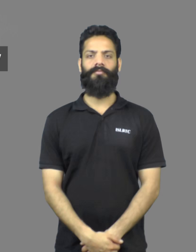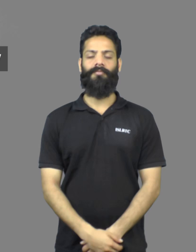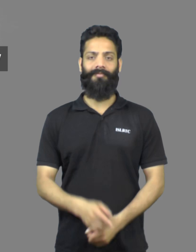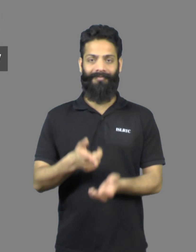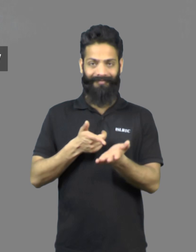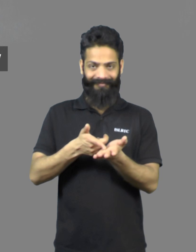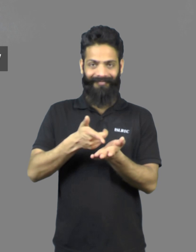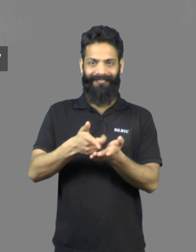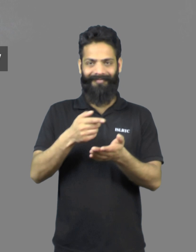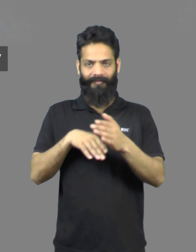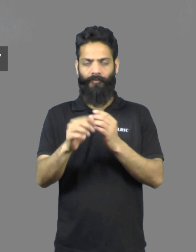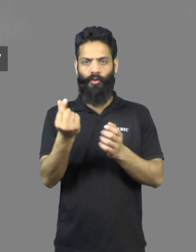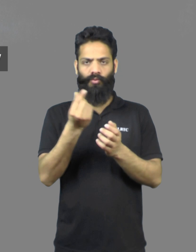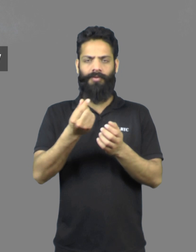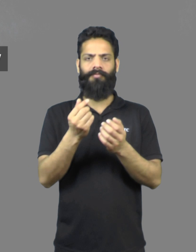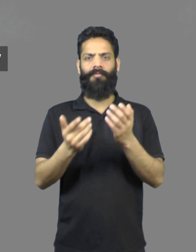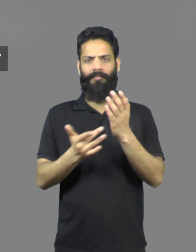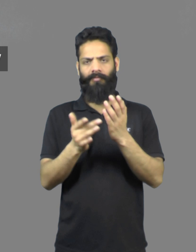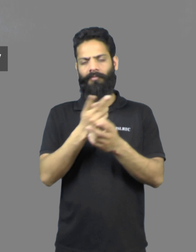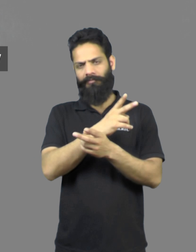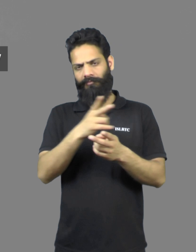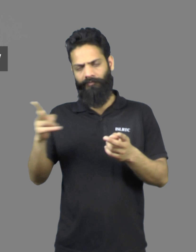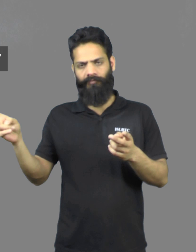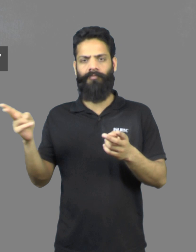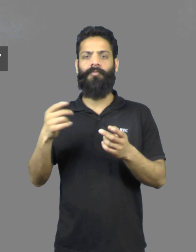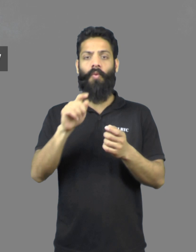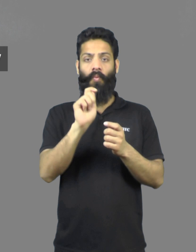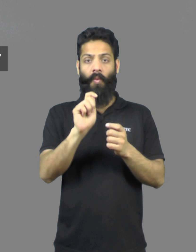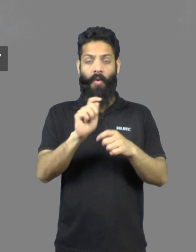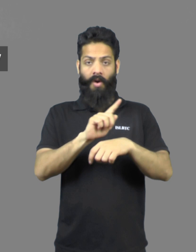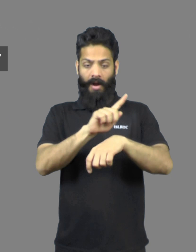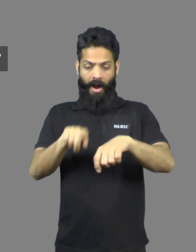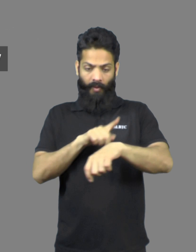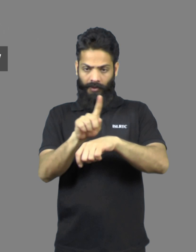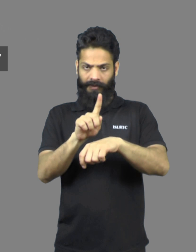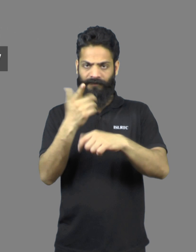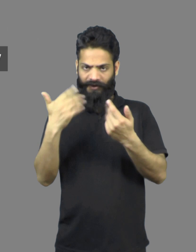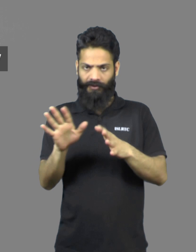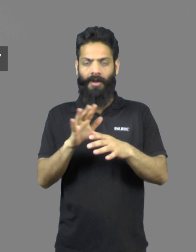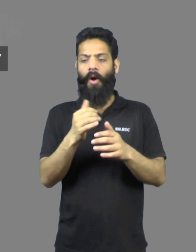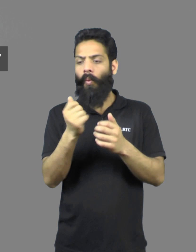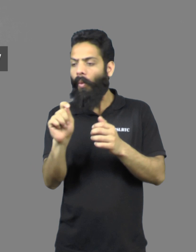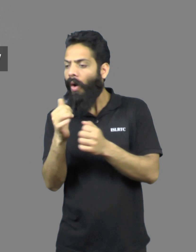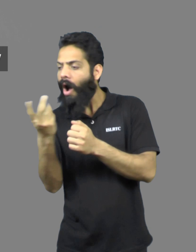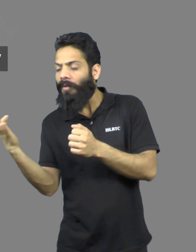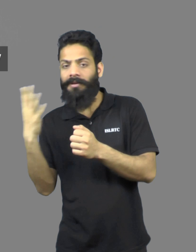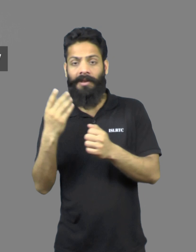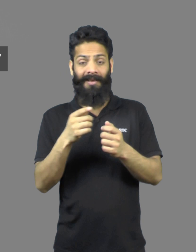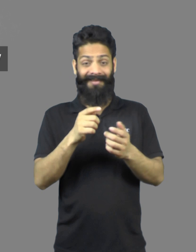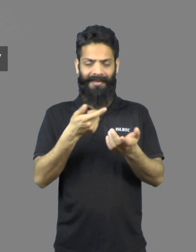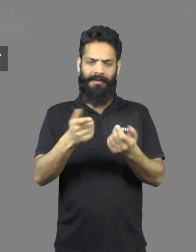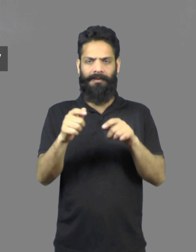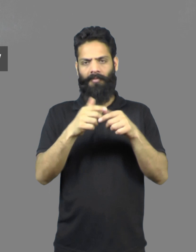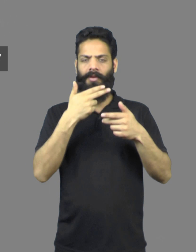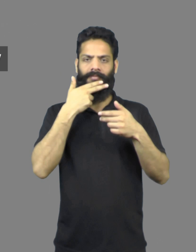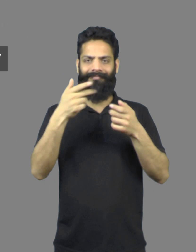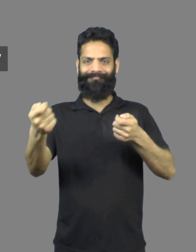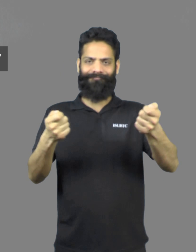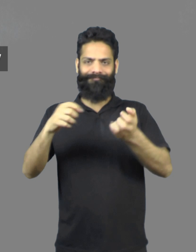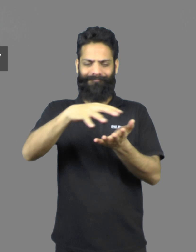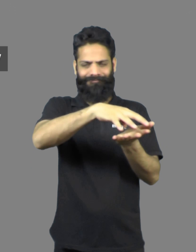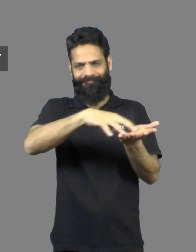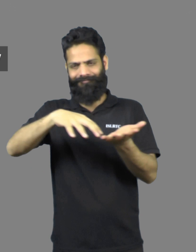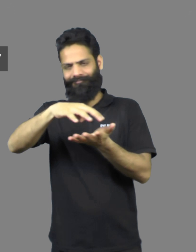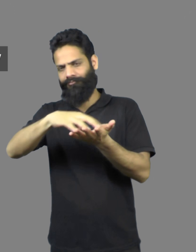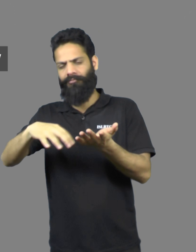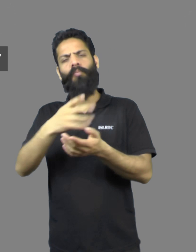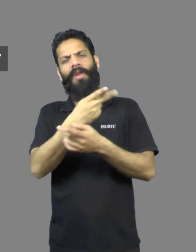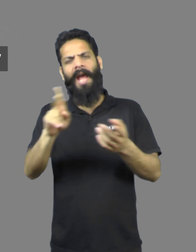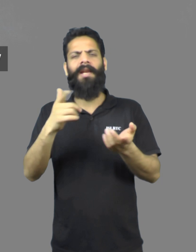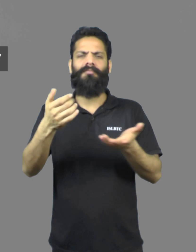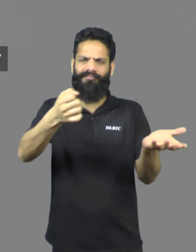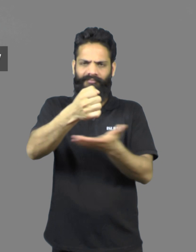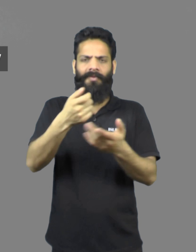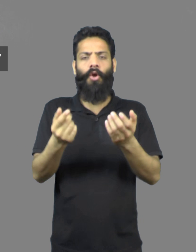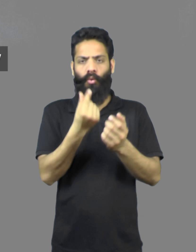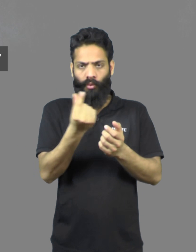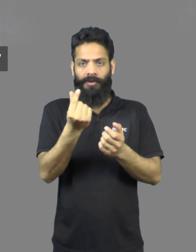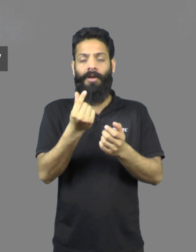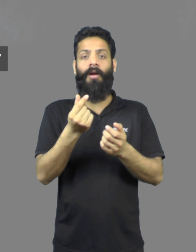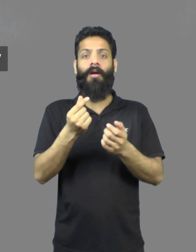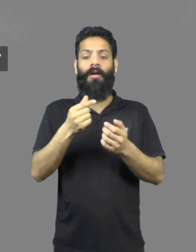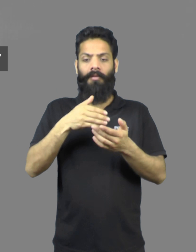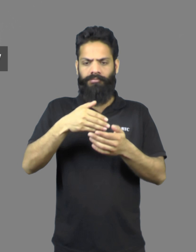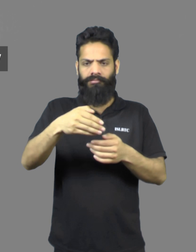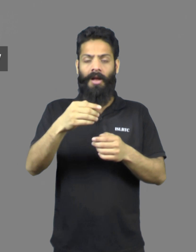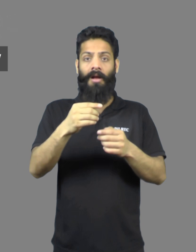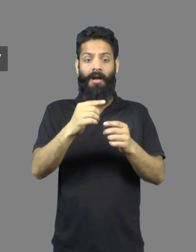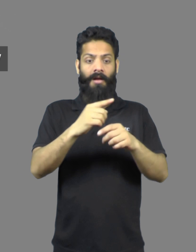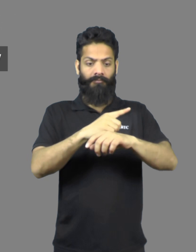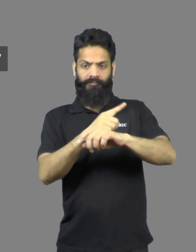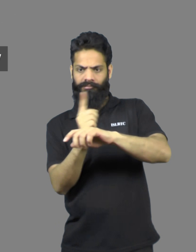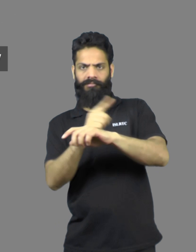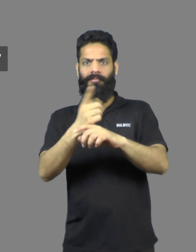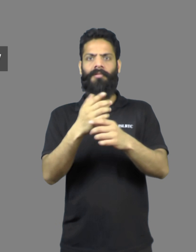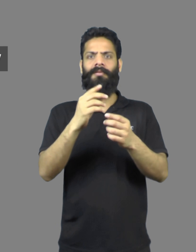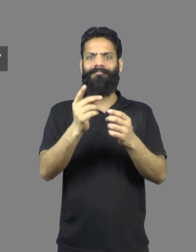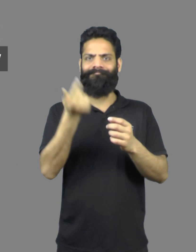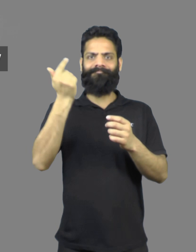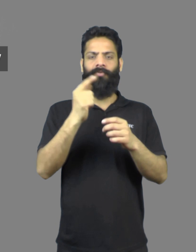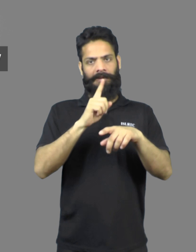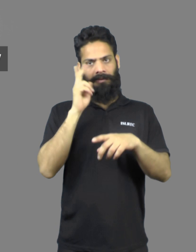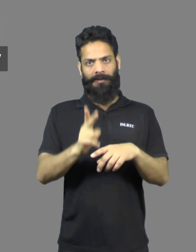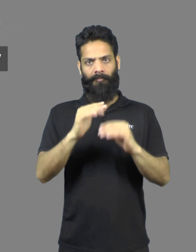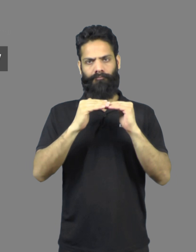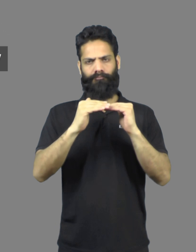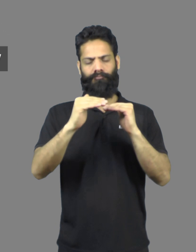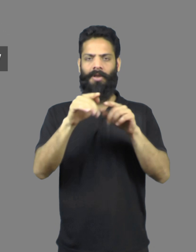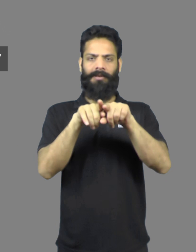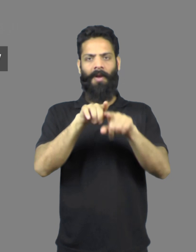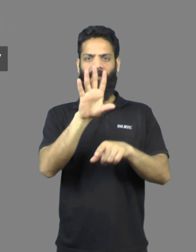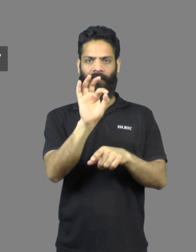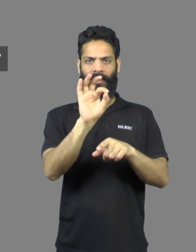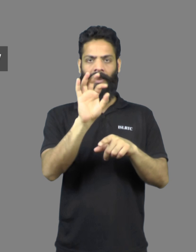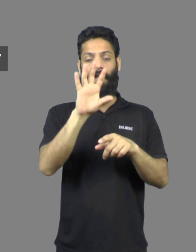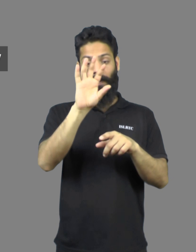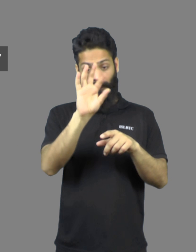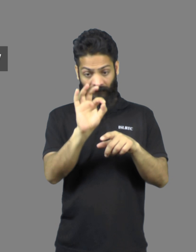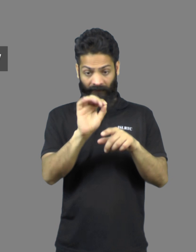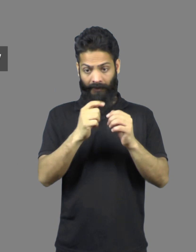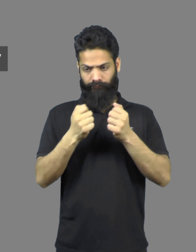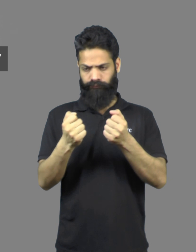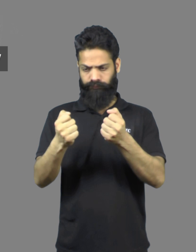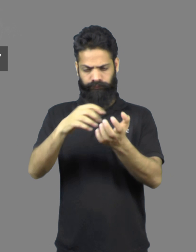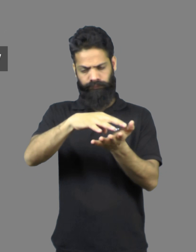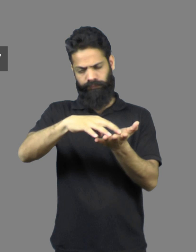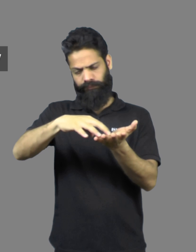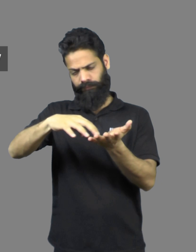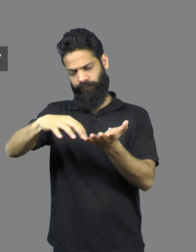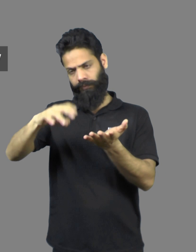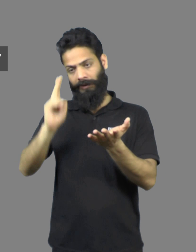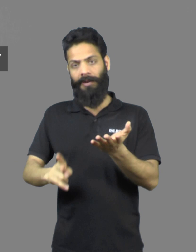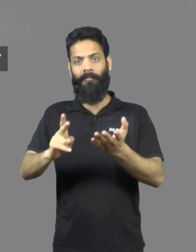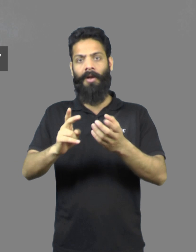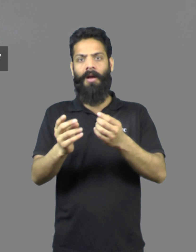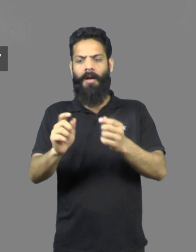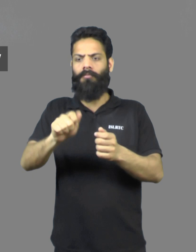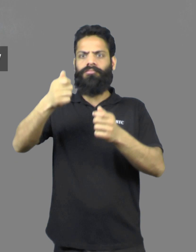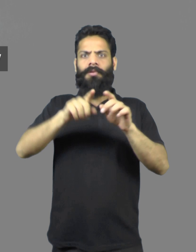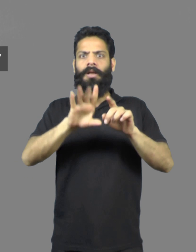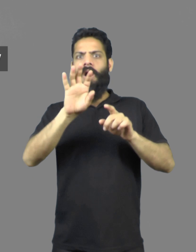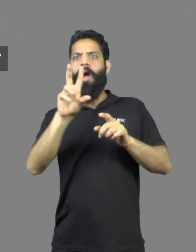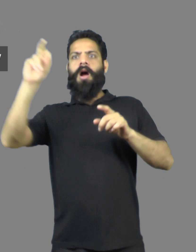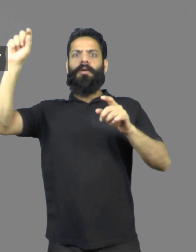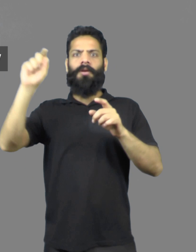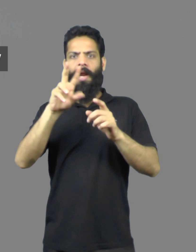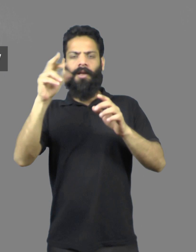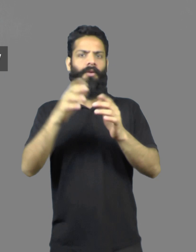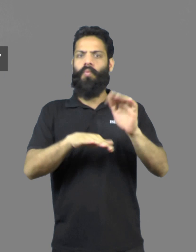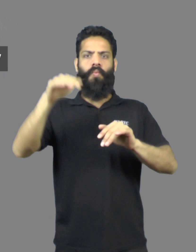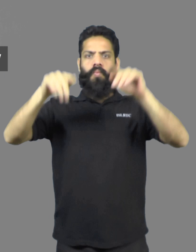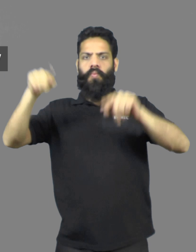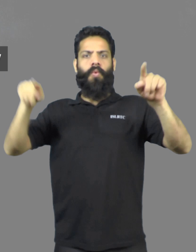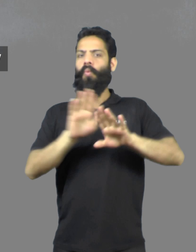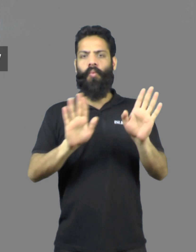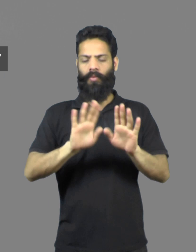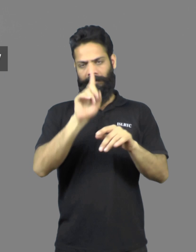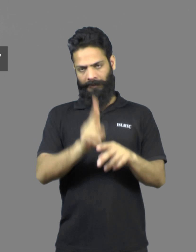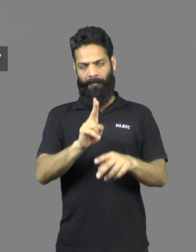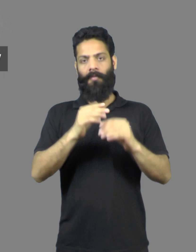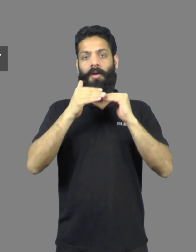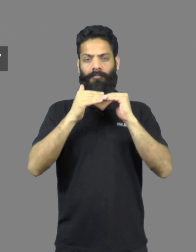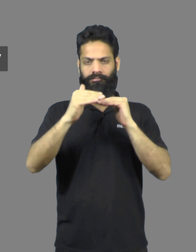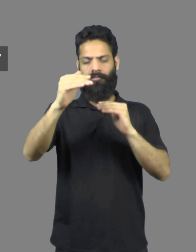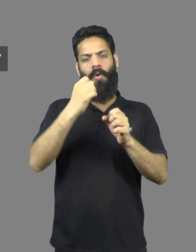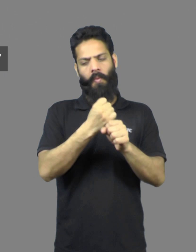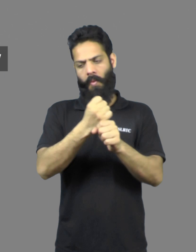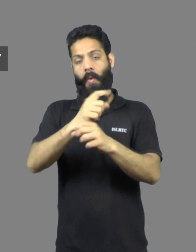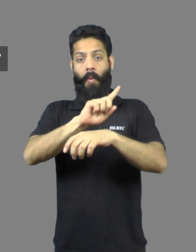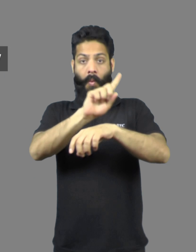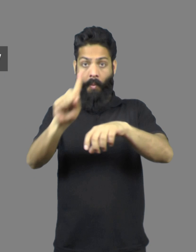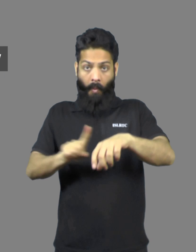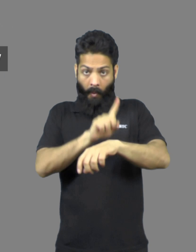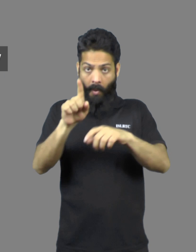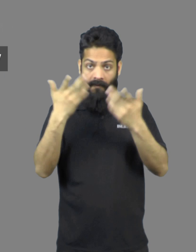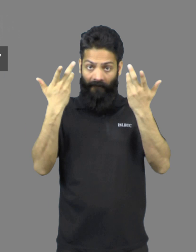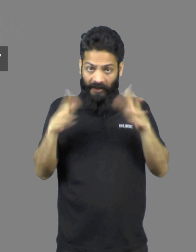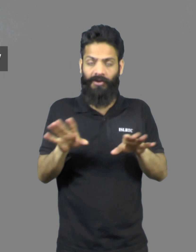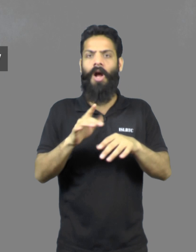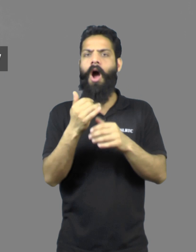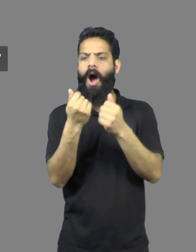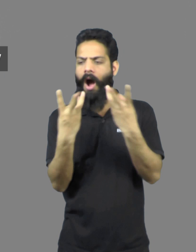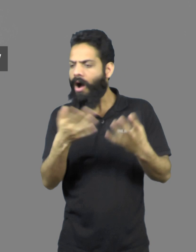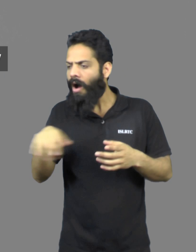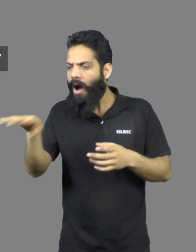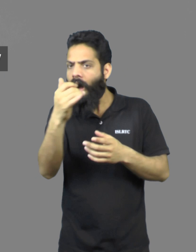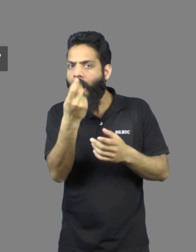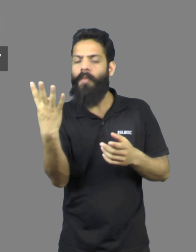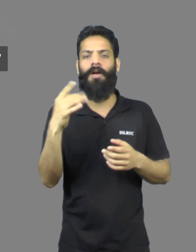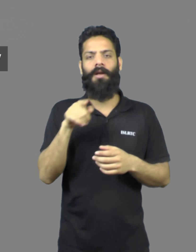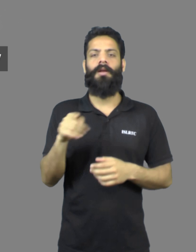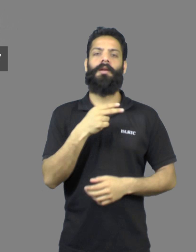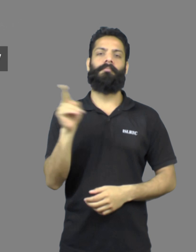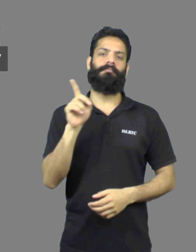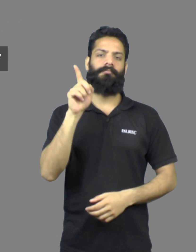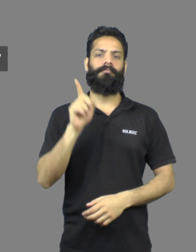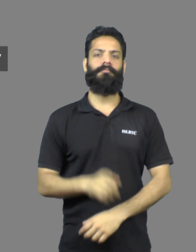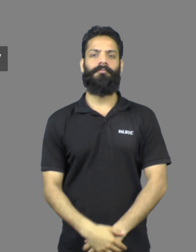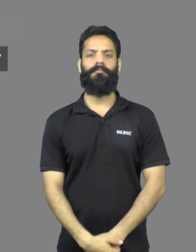Machin Field Capacity